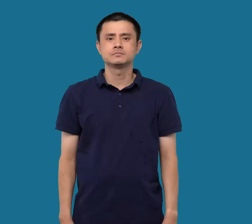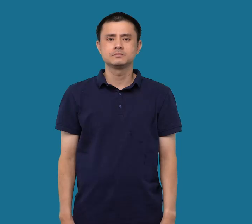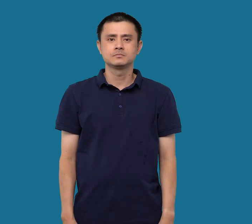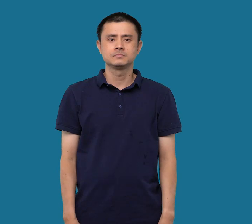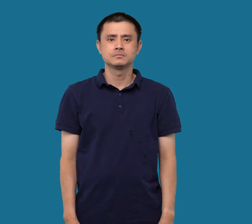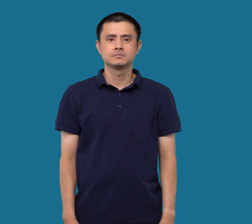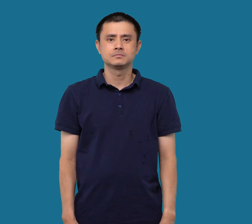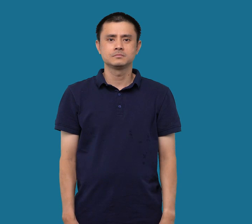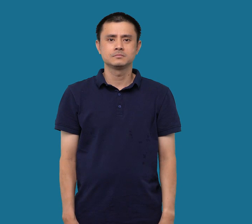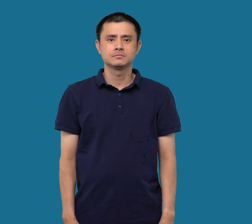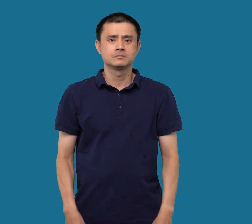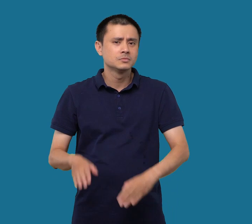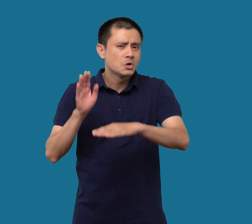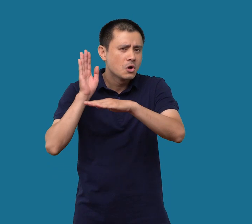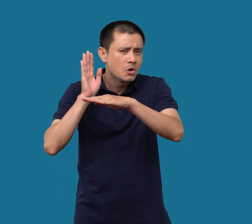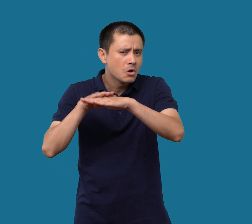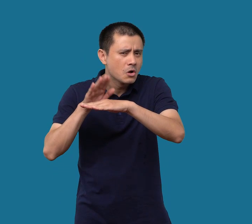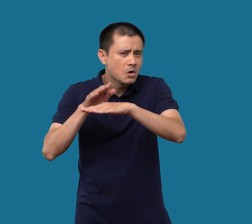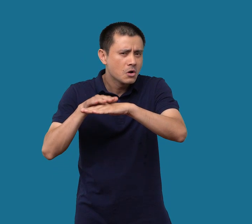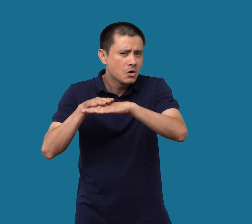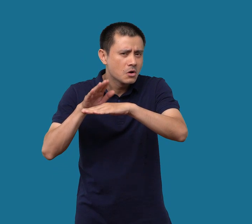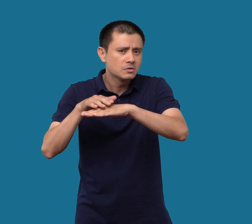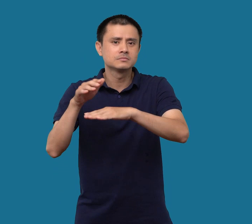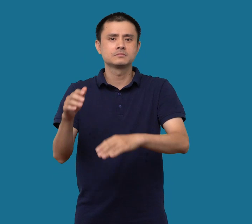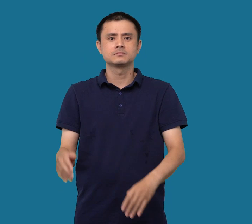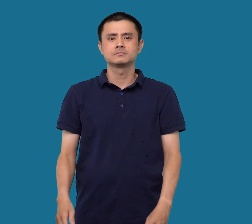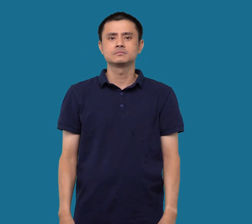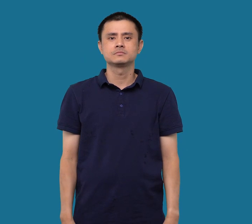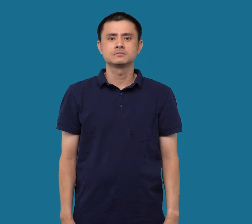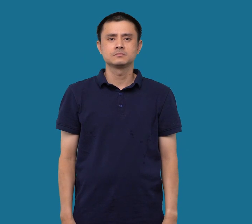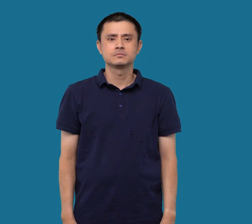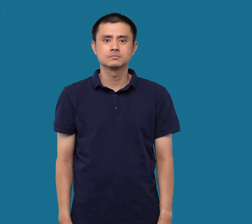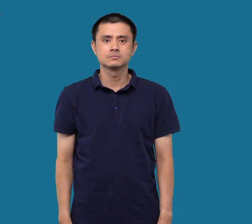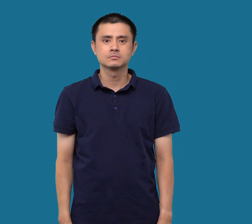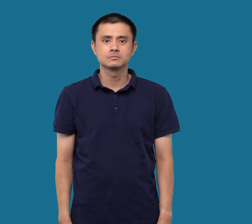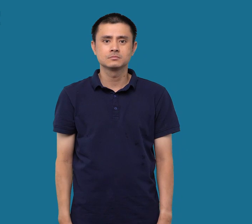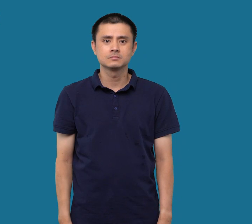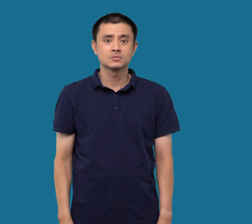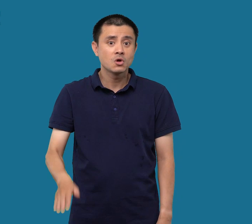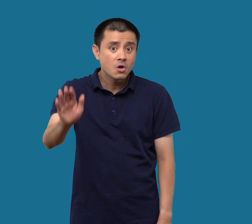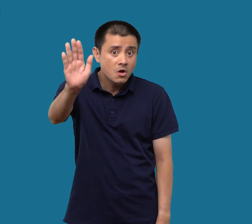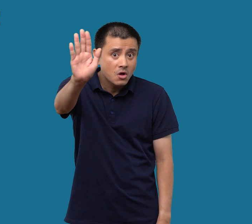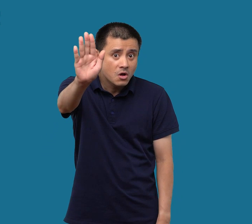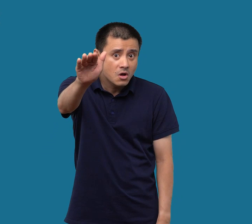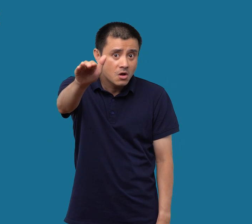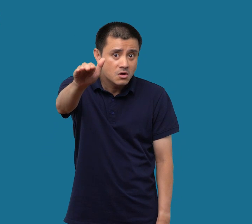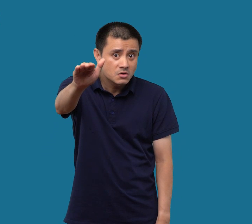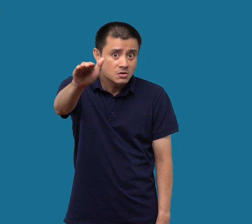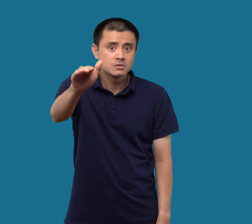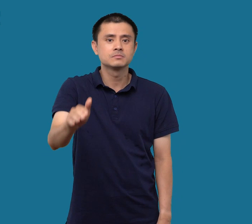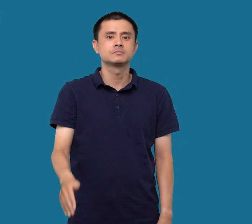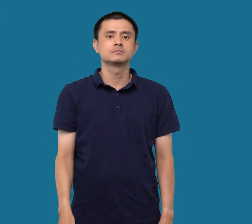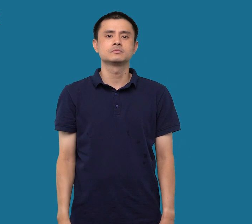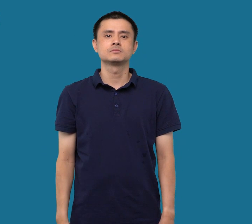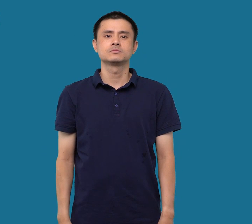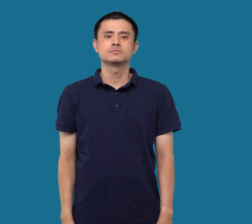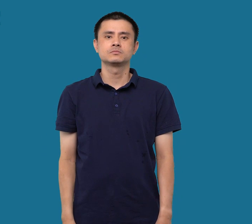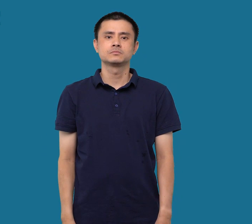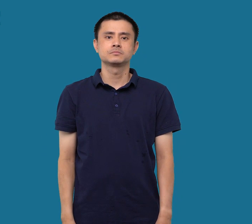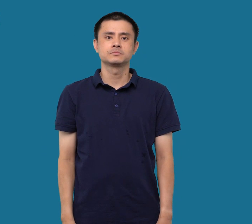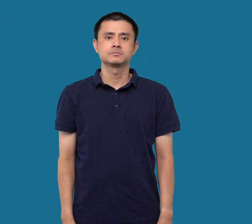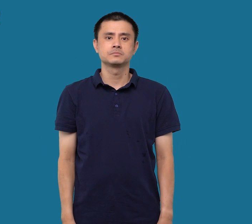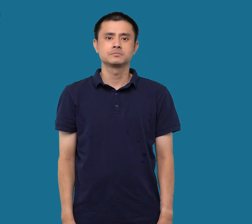gọi